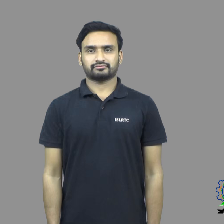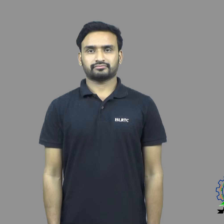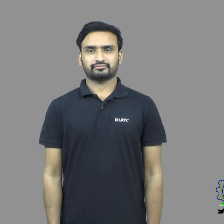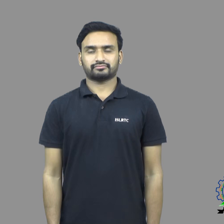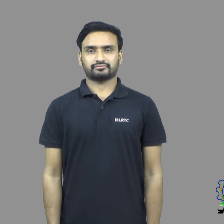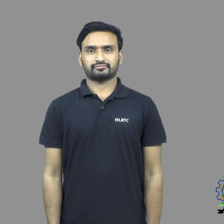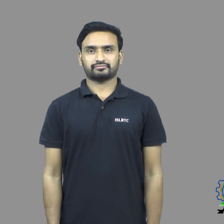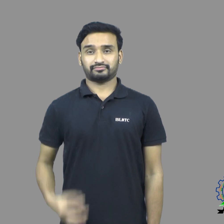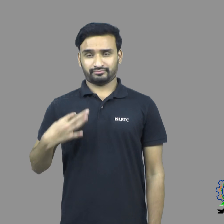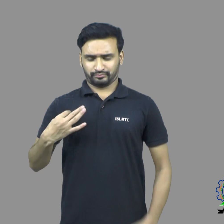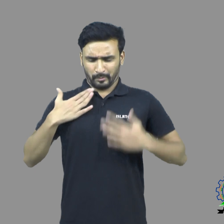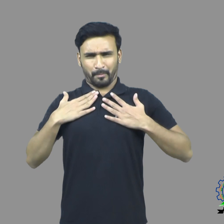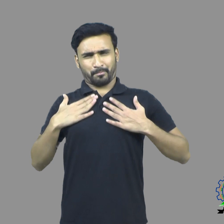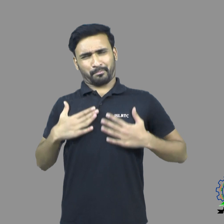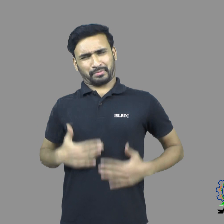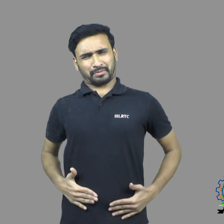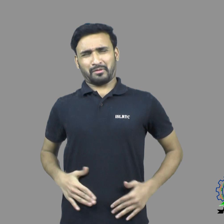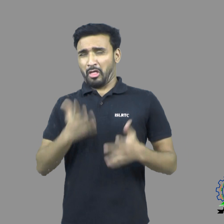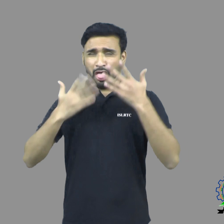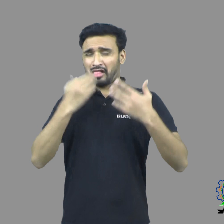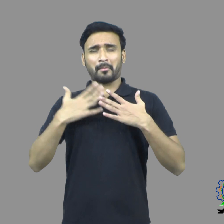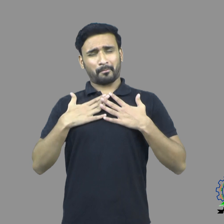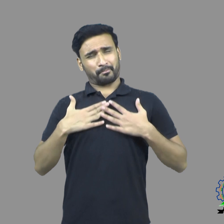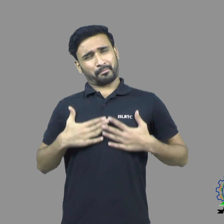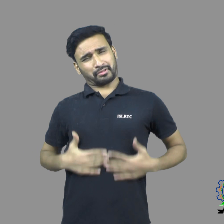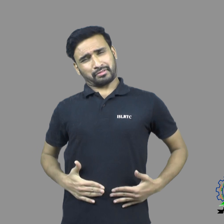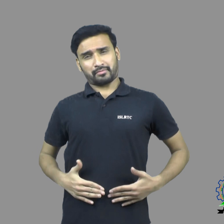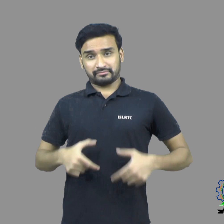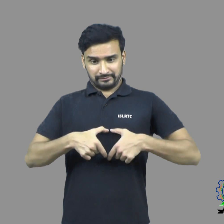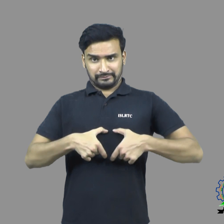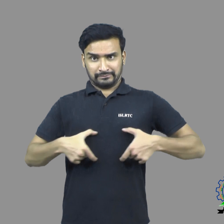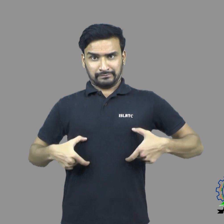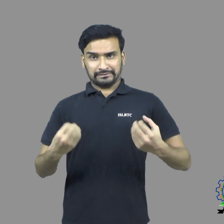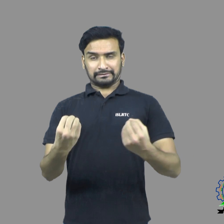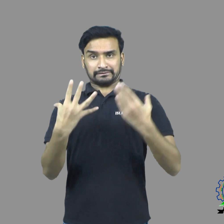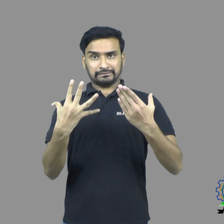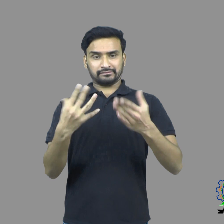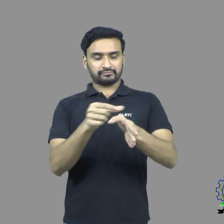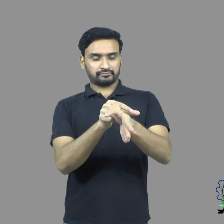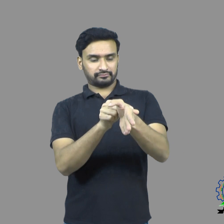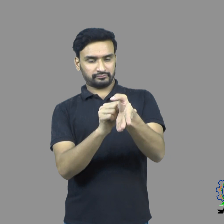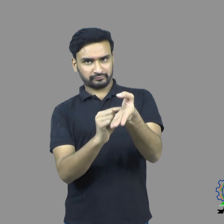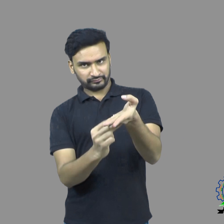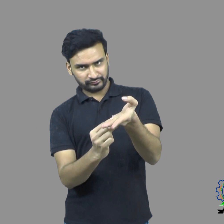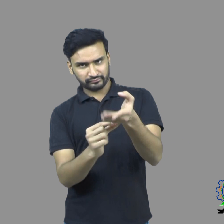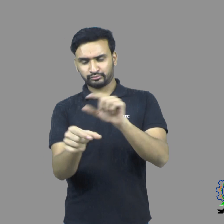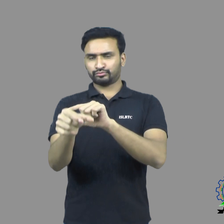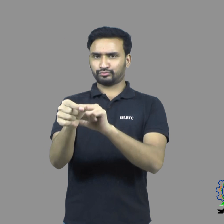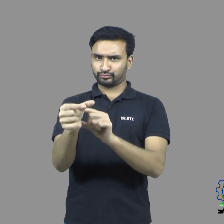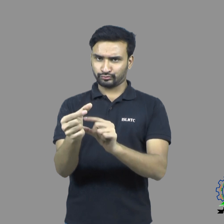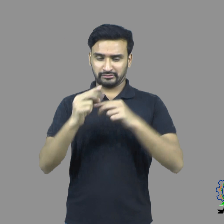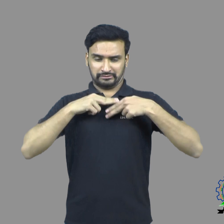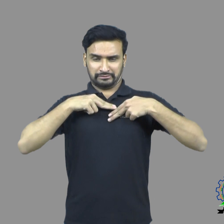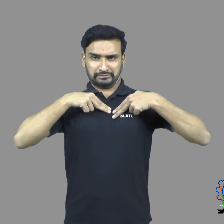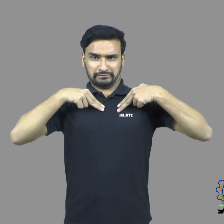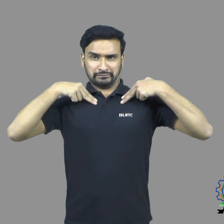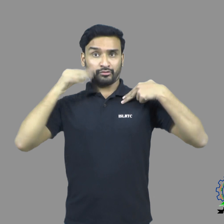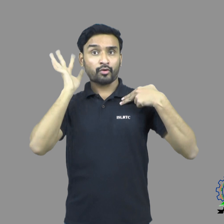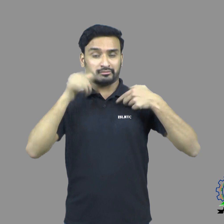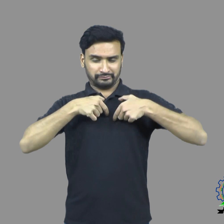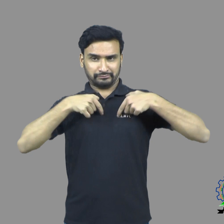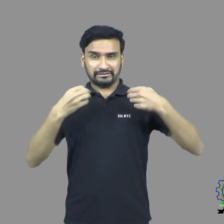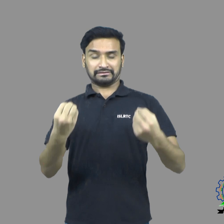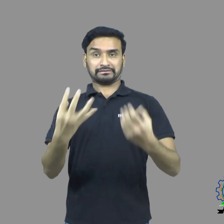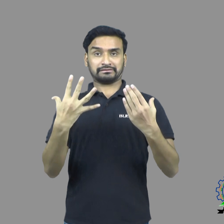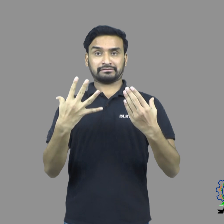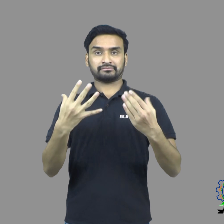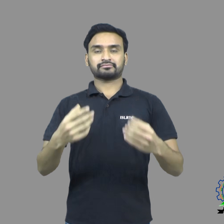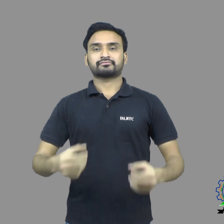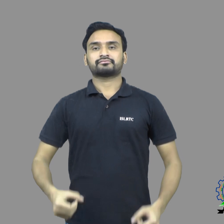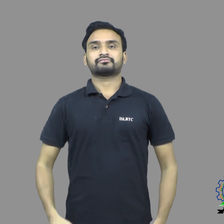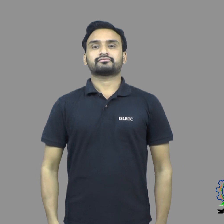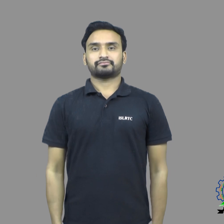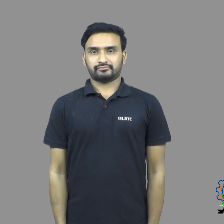Accent